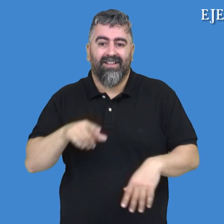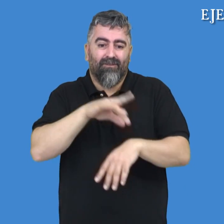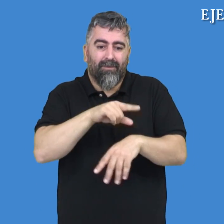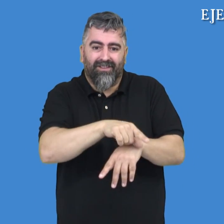enfermo